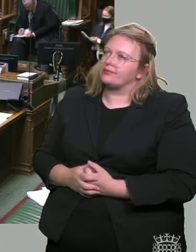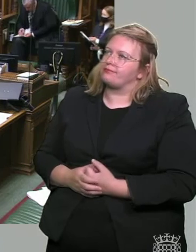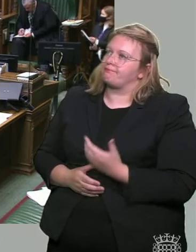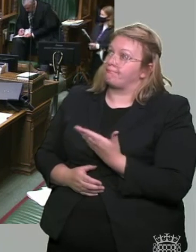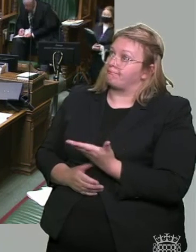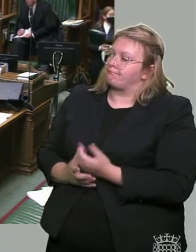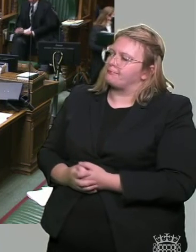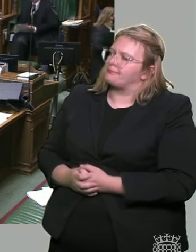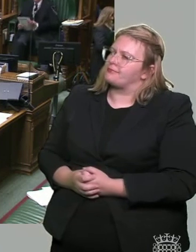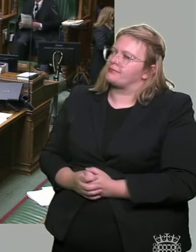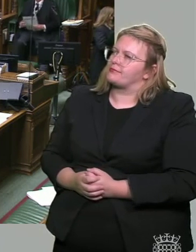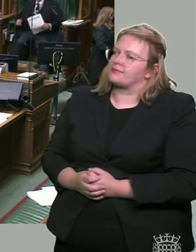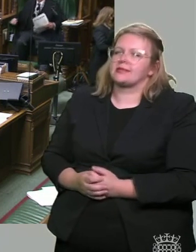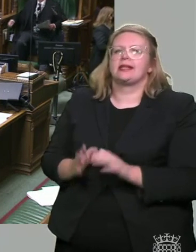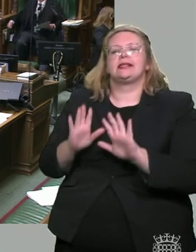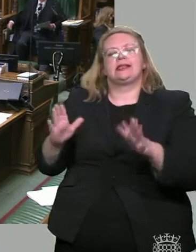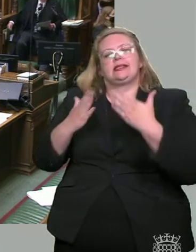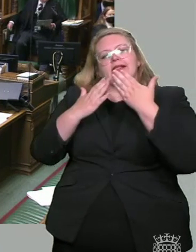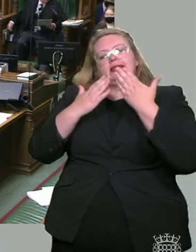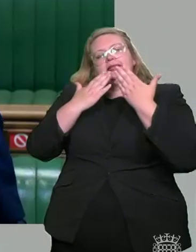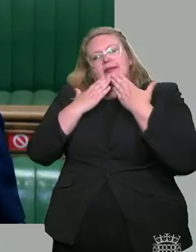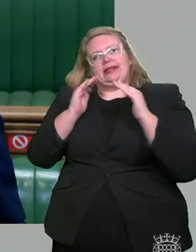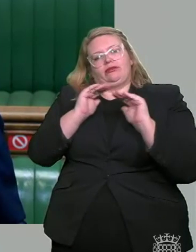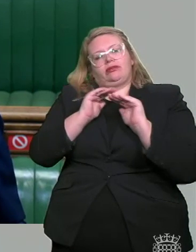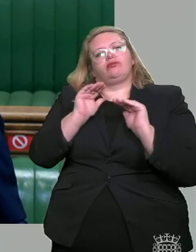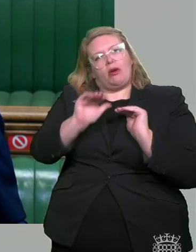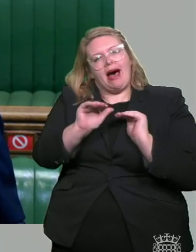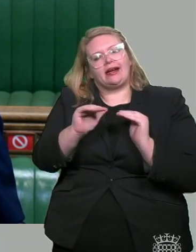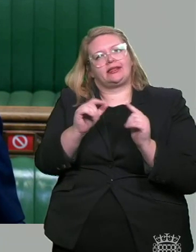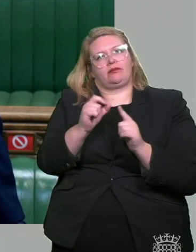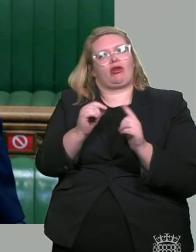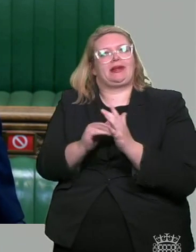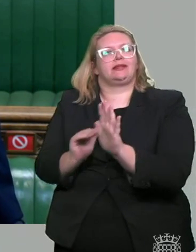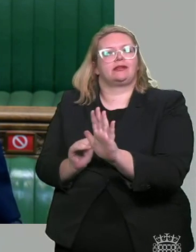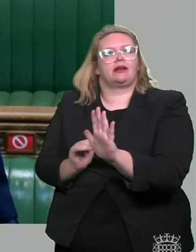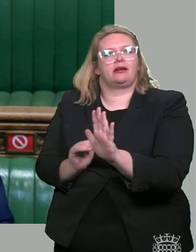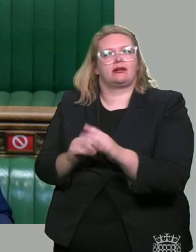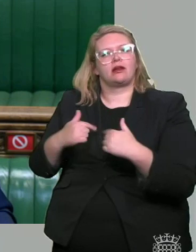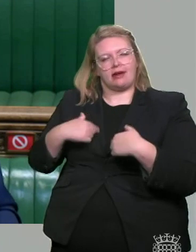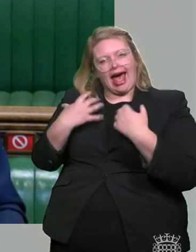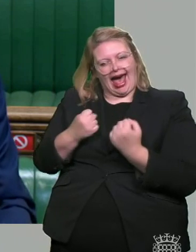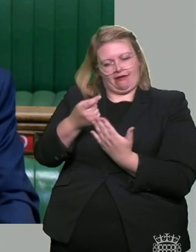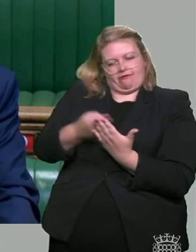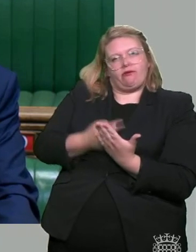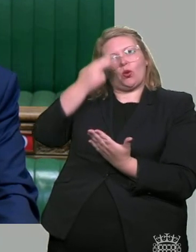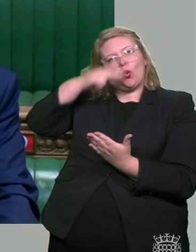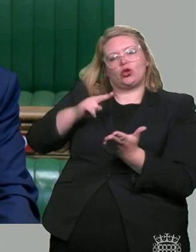Can I remind the Prime Minister of the Nolan principles, which are meant to govern the behaviour of those in public office?